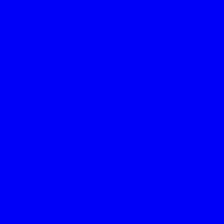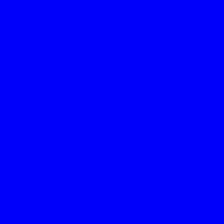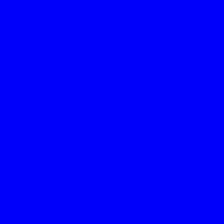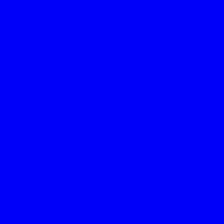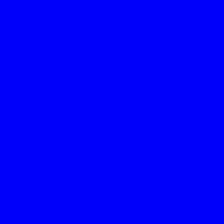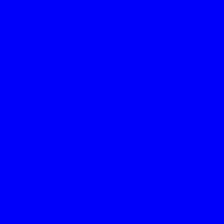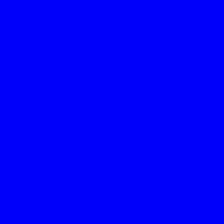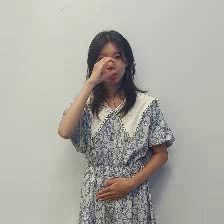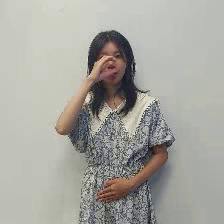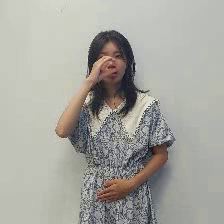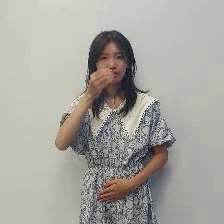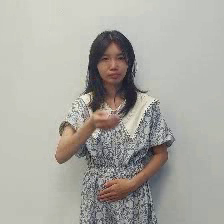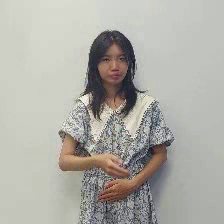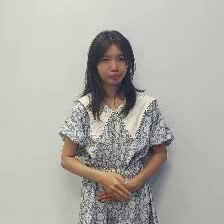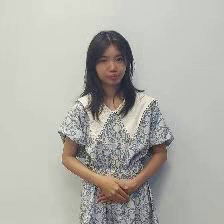Uống